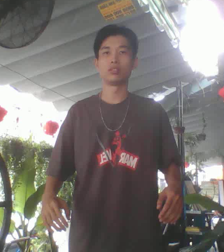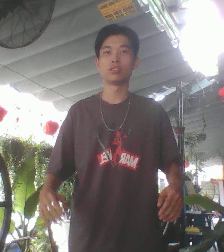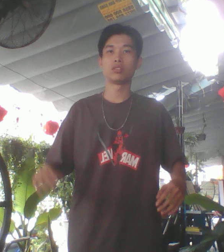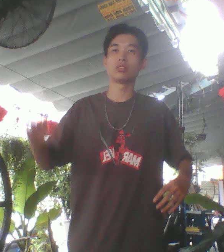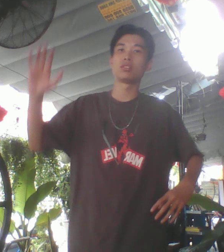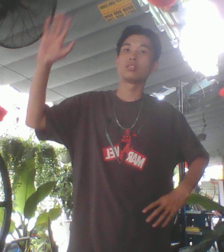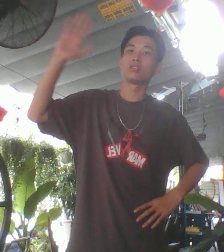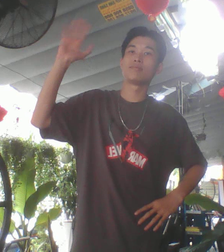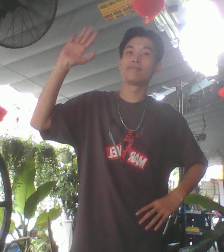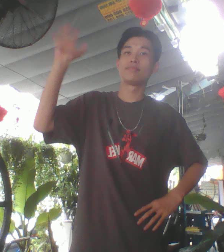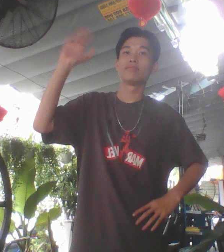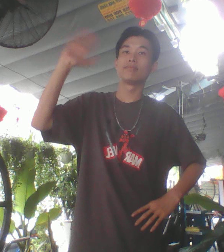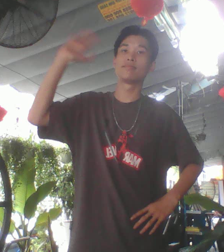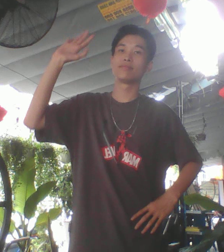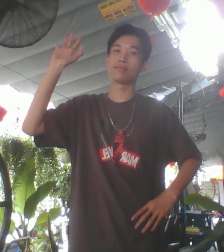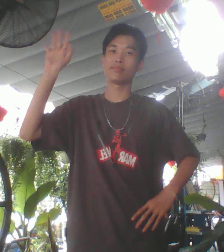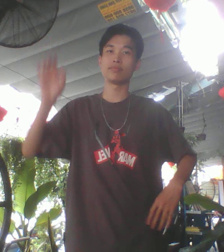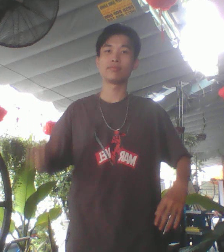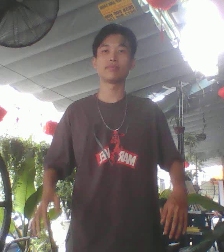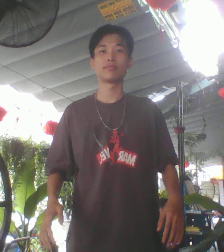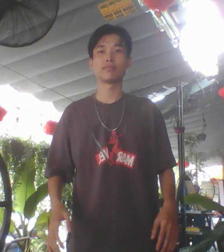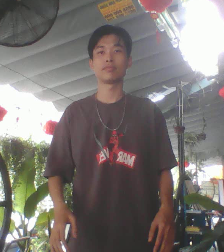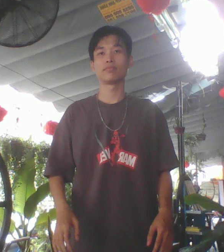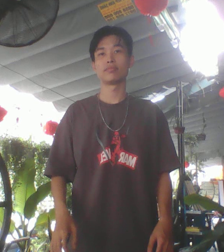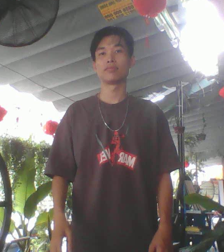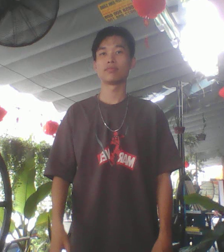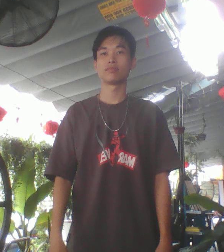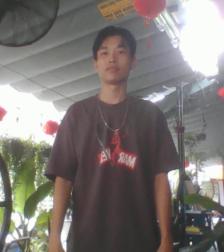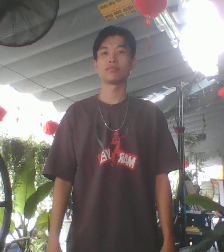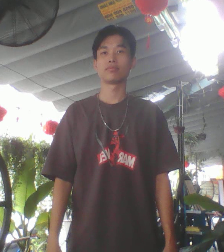xin chào